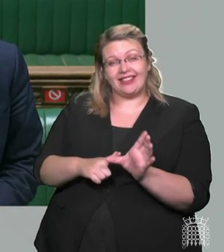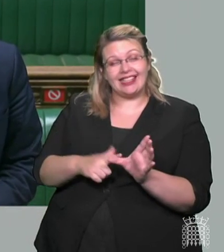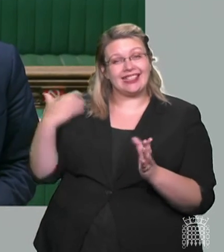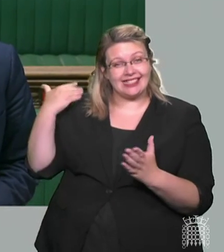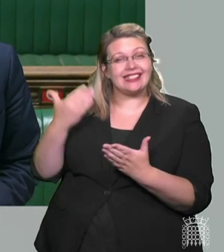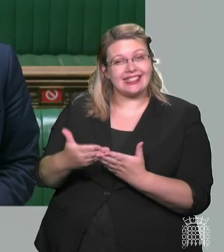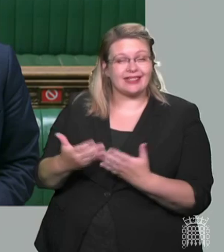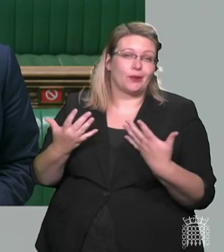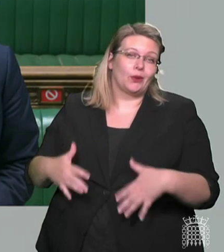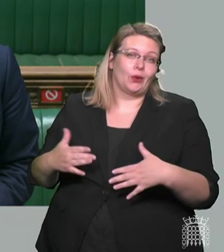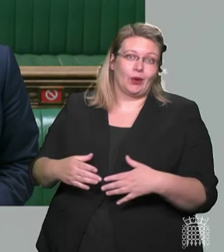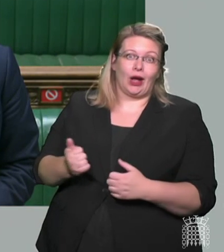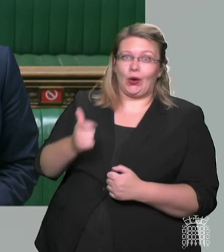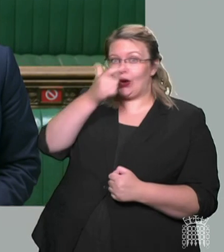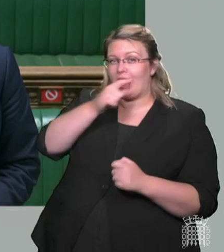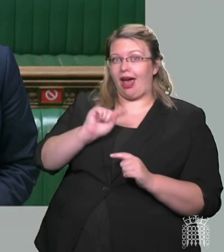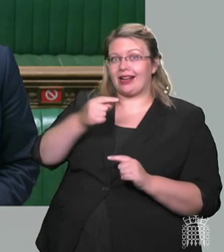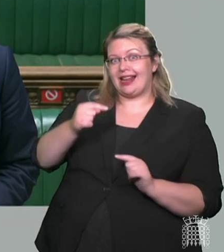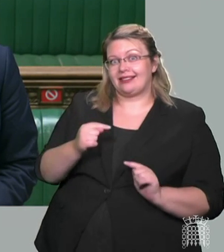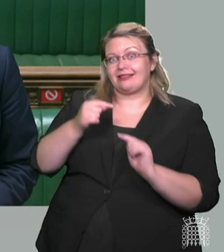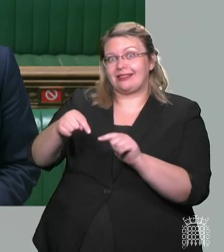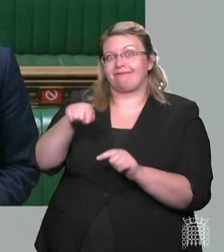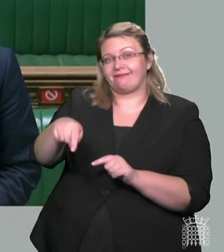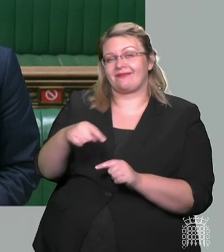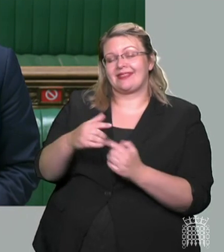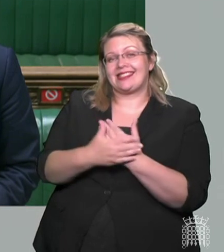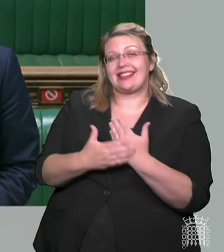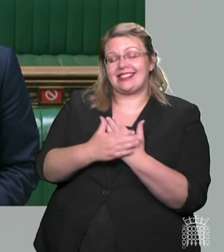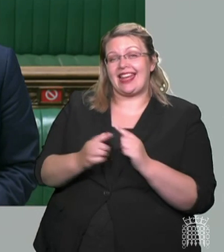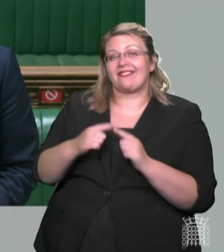We wish them all the best for their match against Ukraine on Saturday.